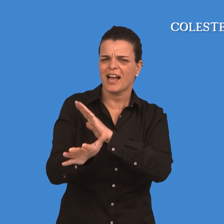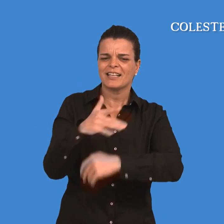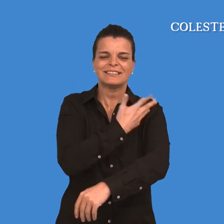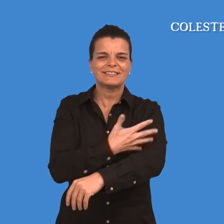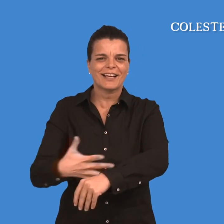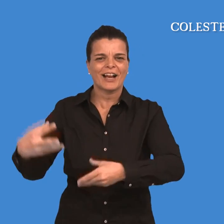sangre